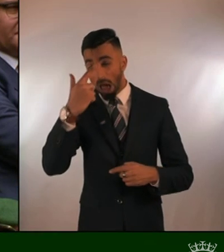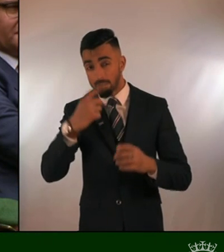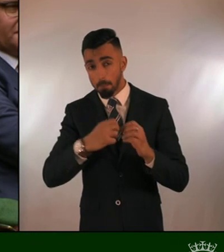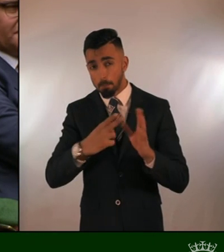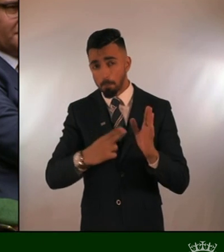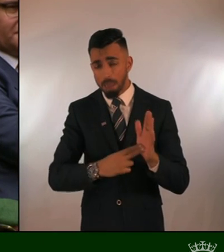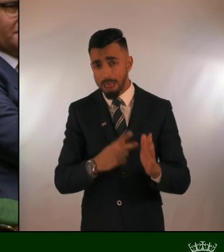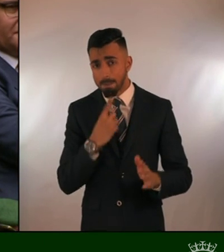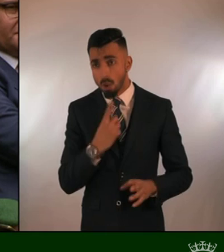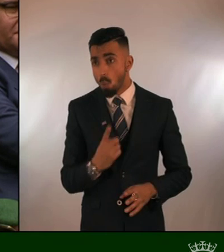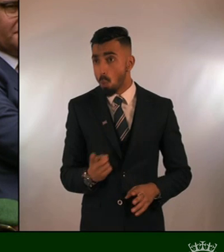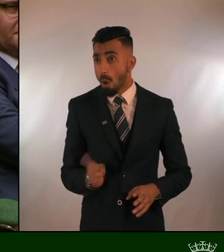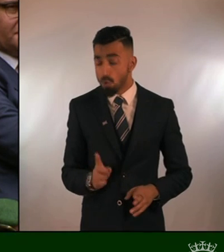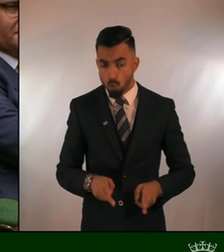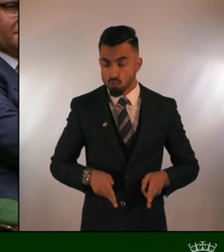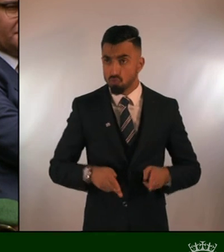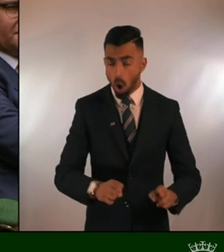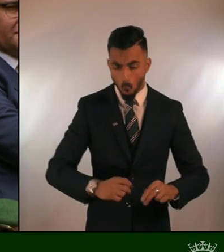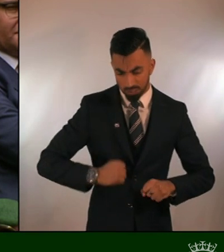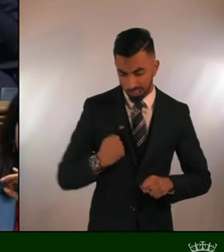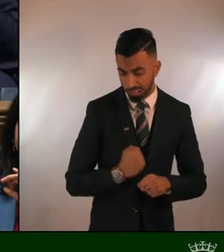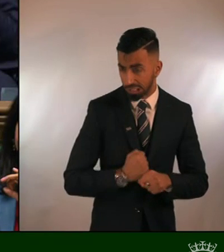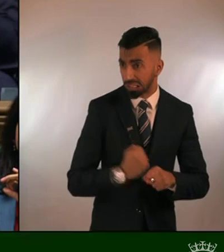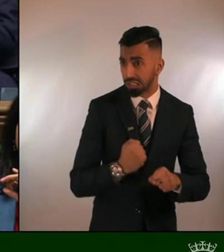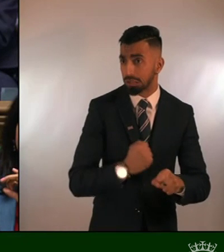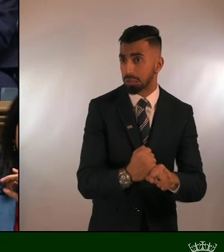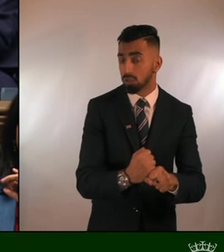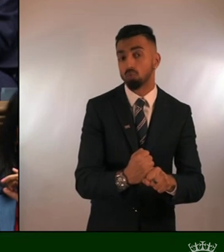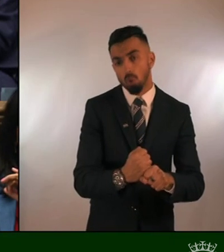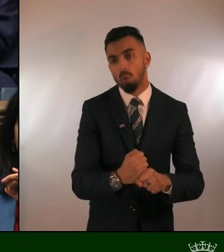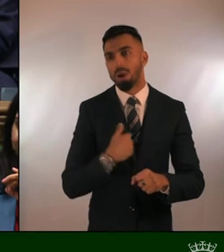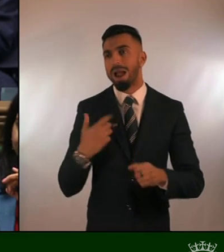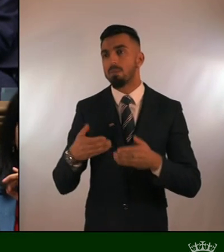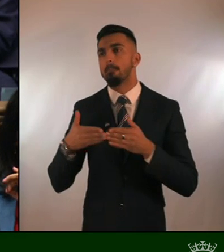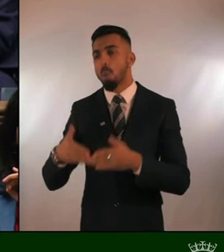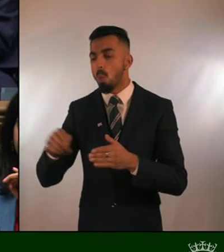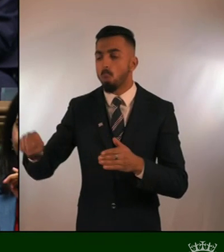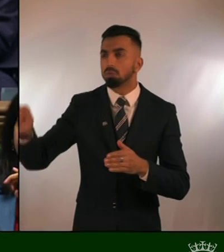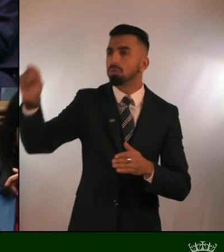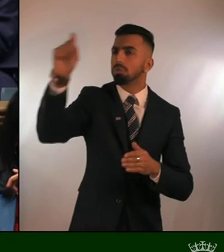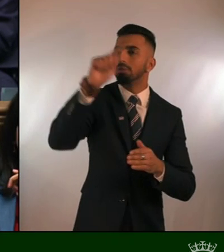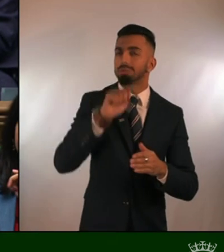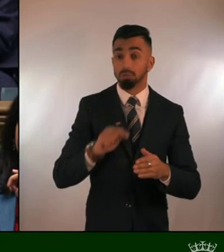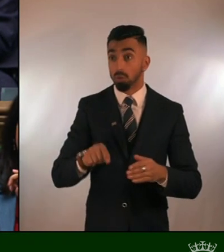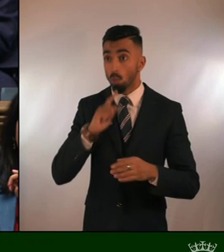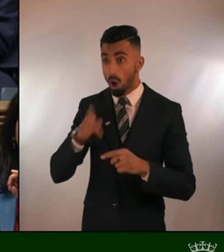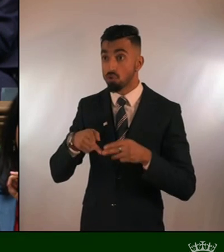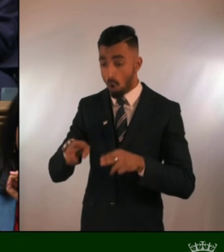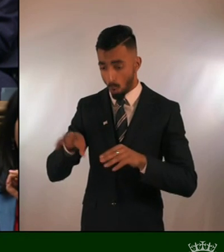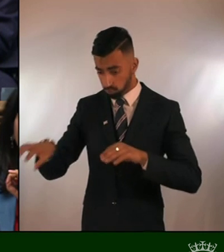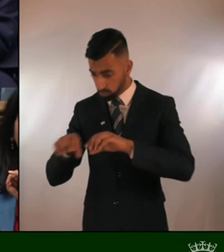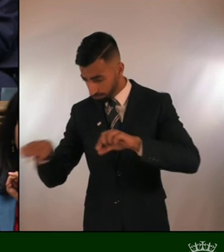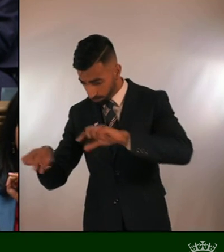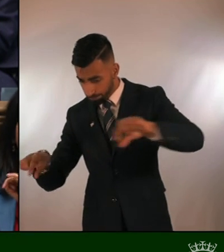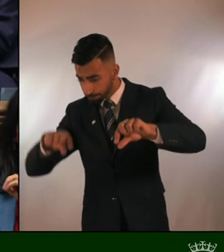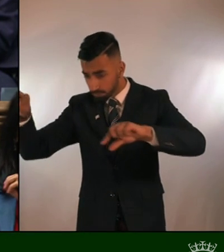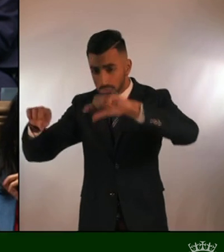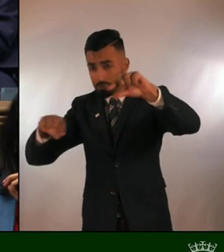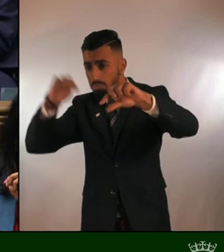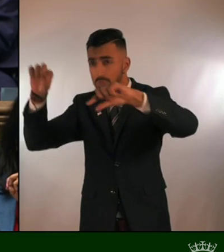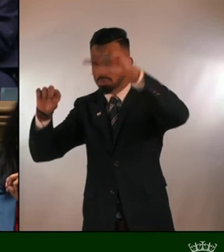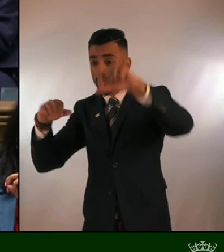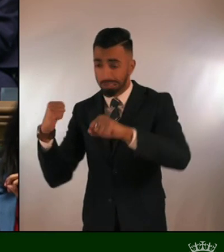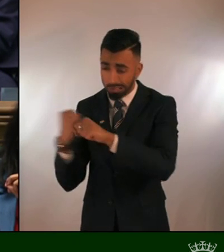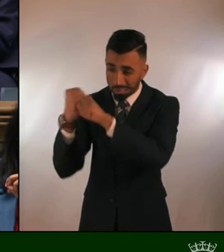That will pay for work on over 20 connections to ports and airports, over 100 junctions, and over 4,000 miles of road.